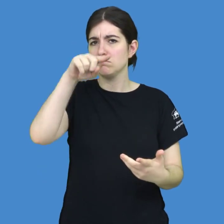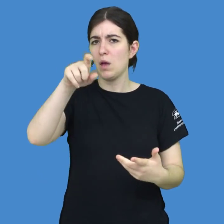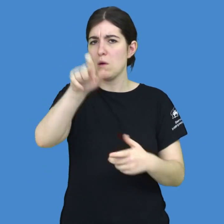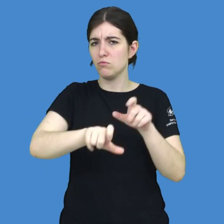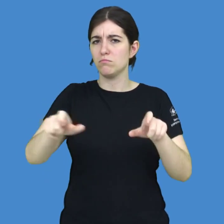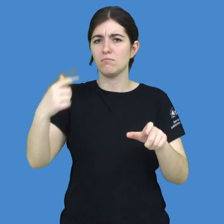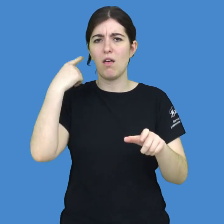persona